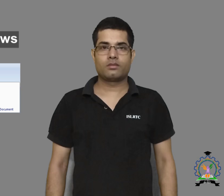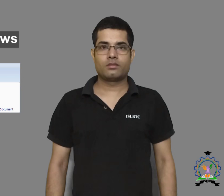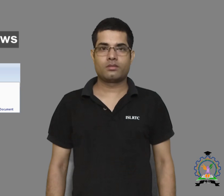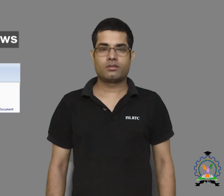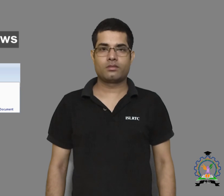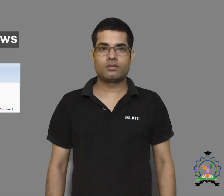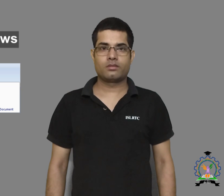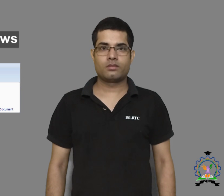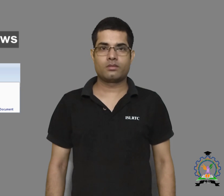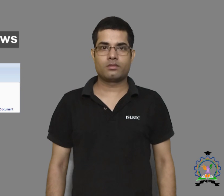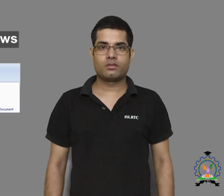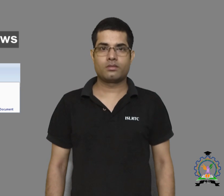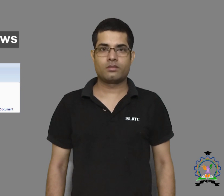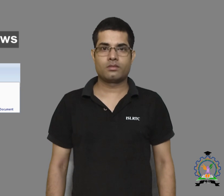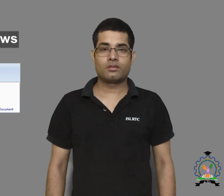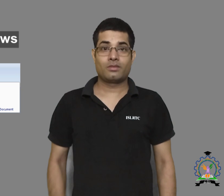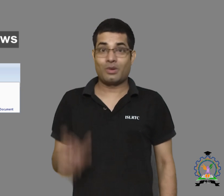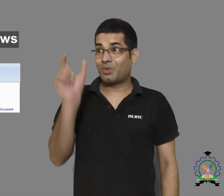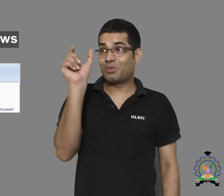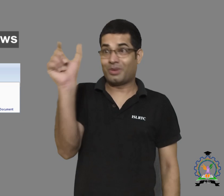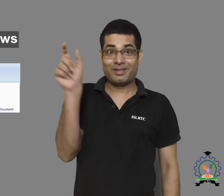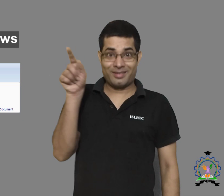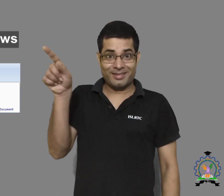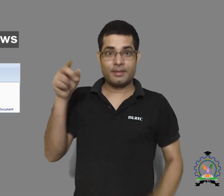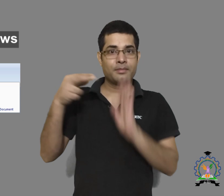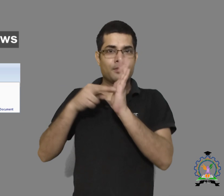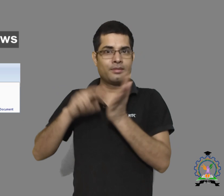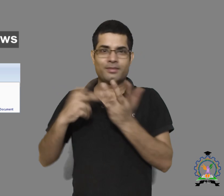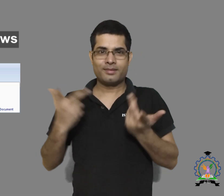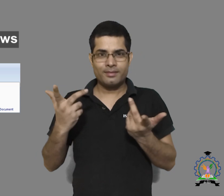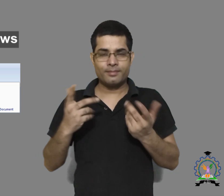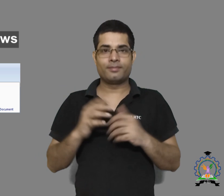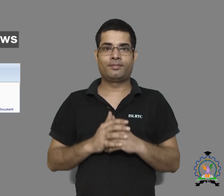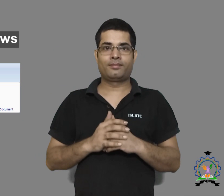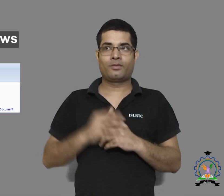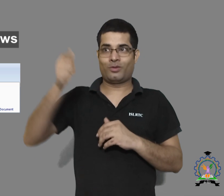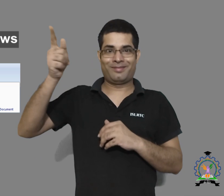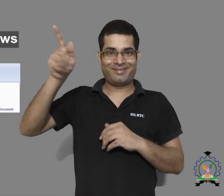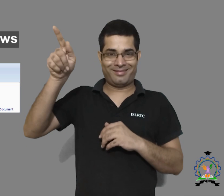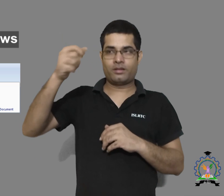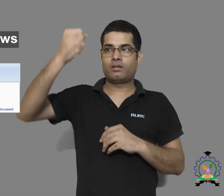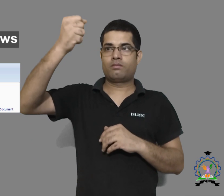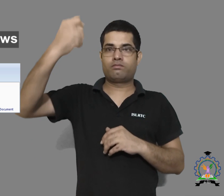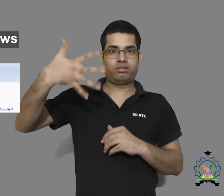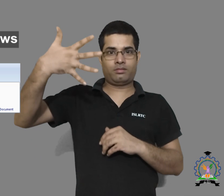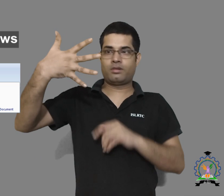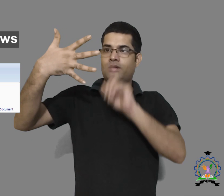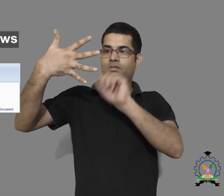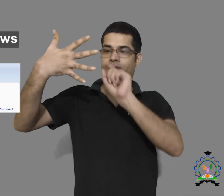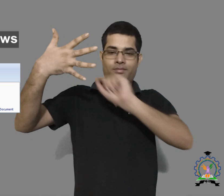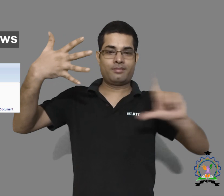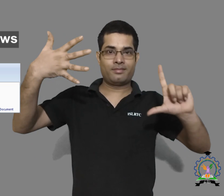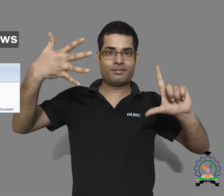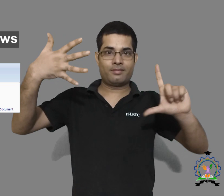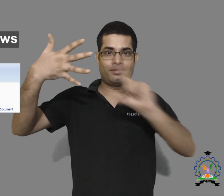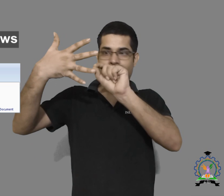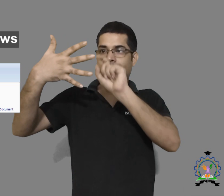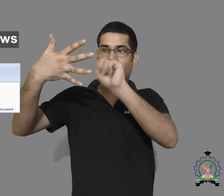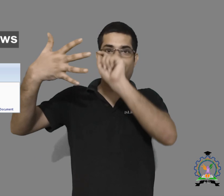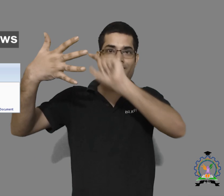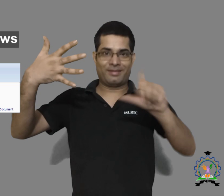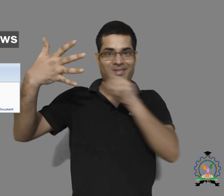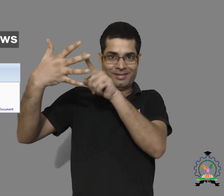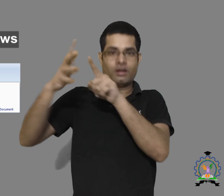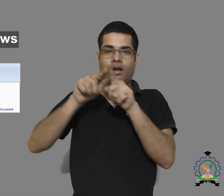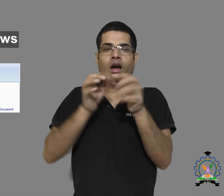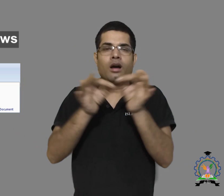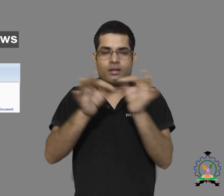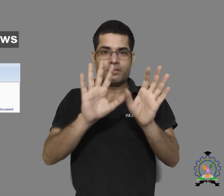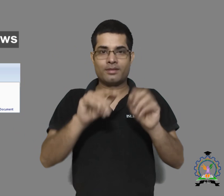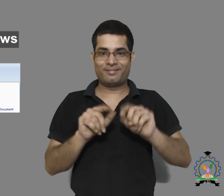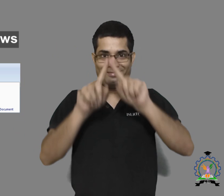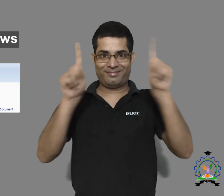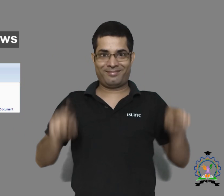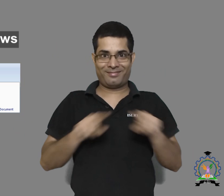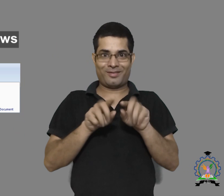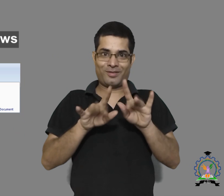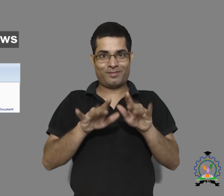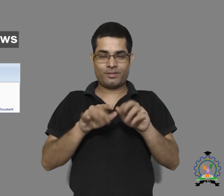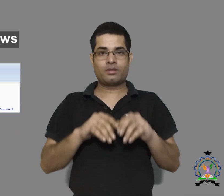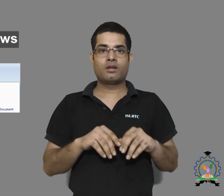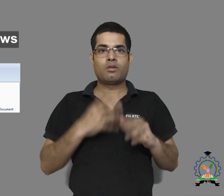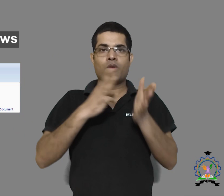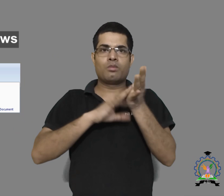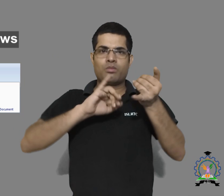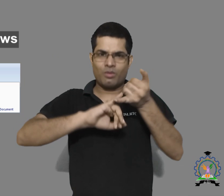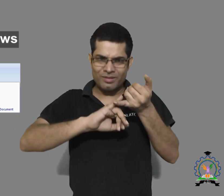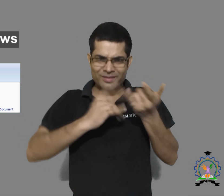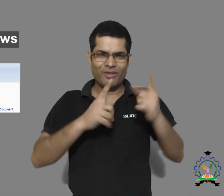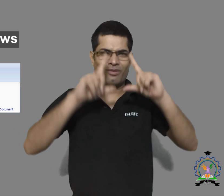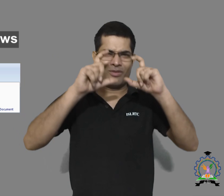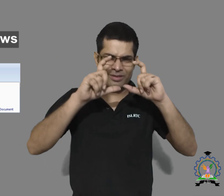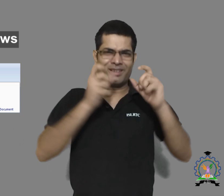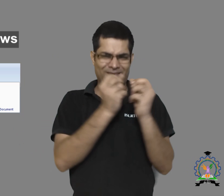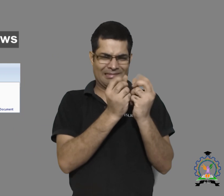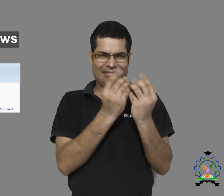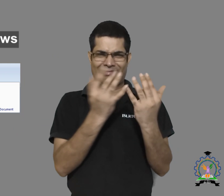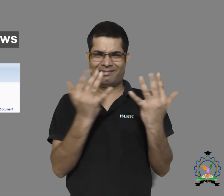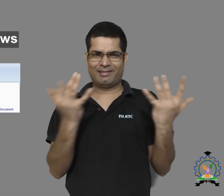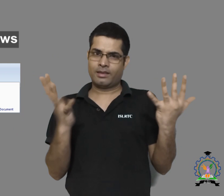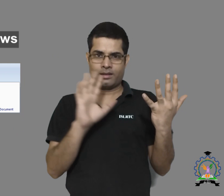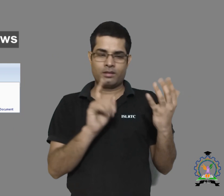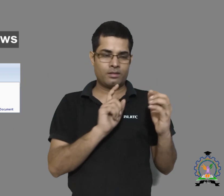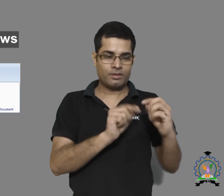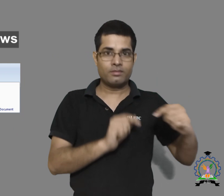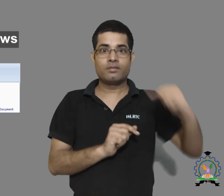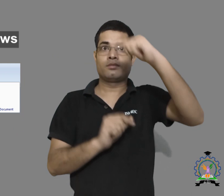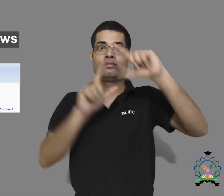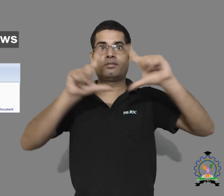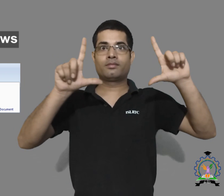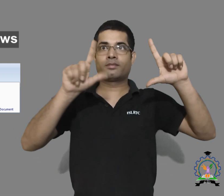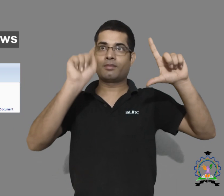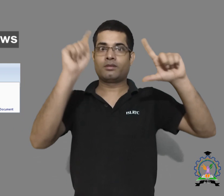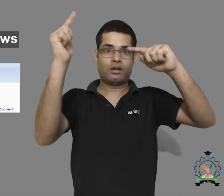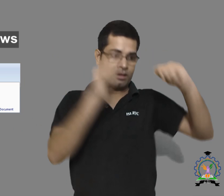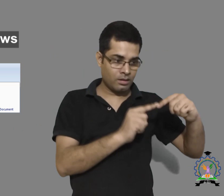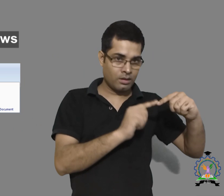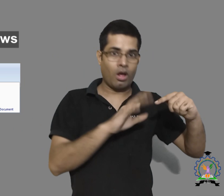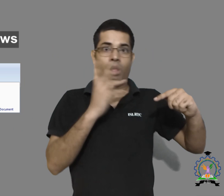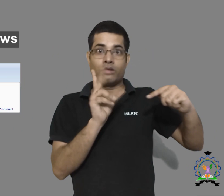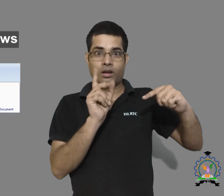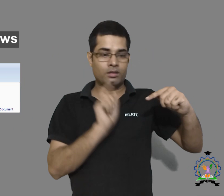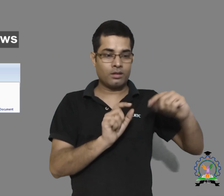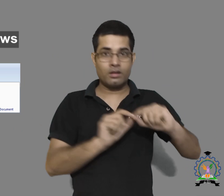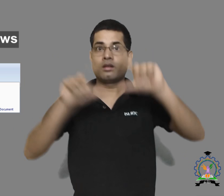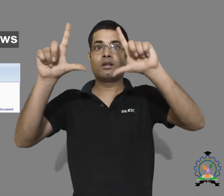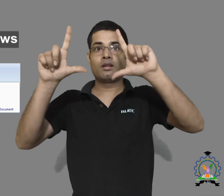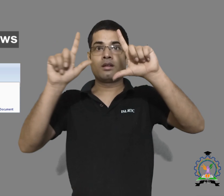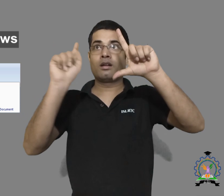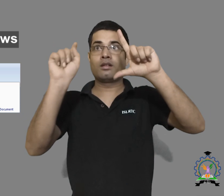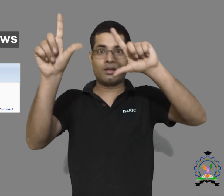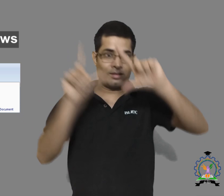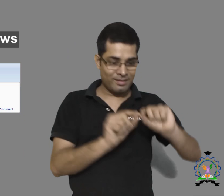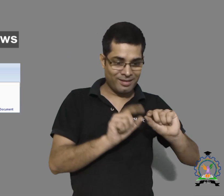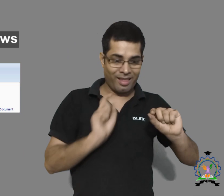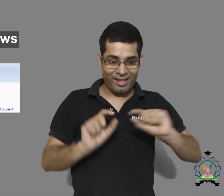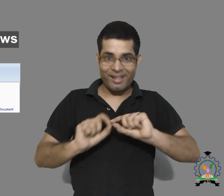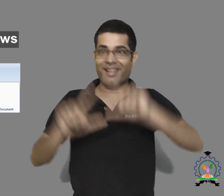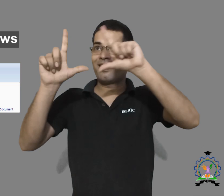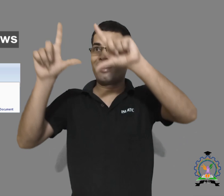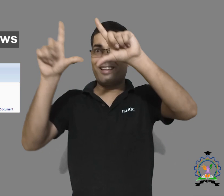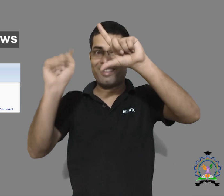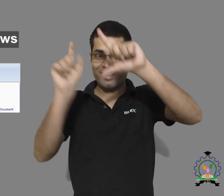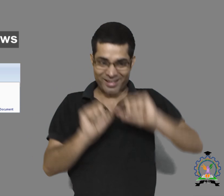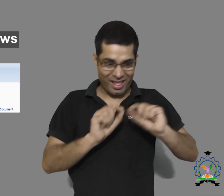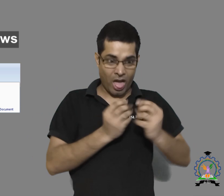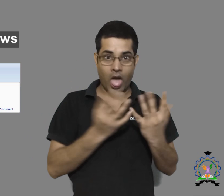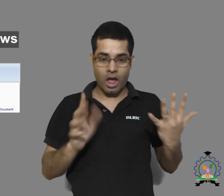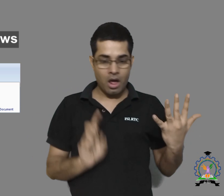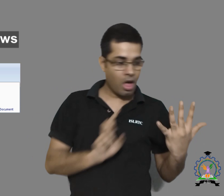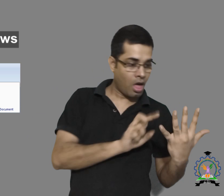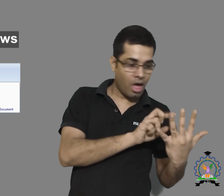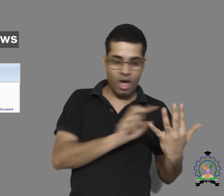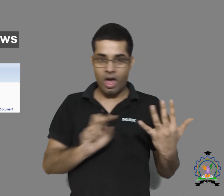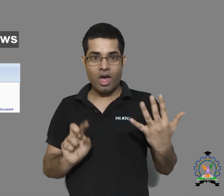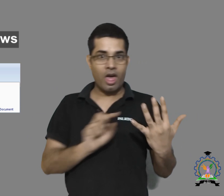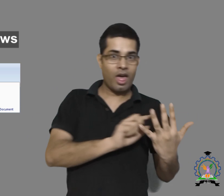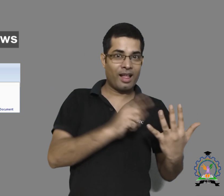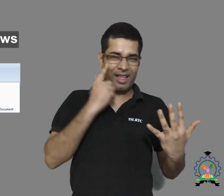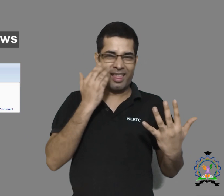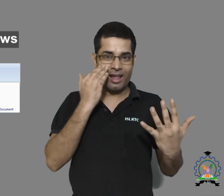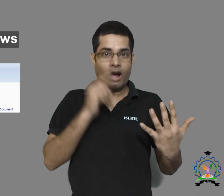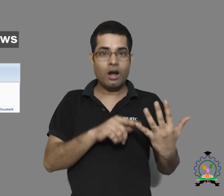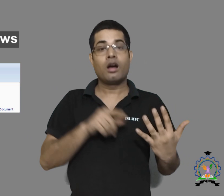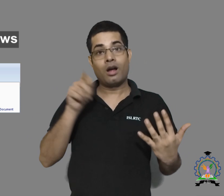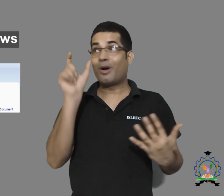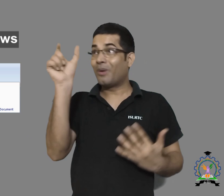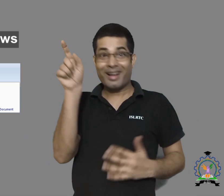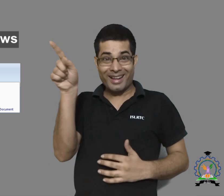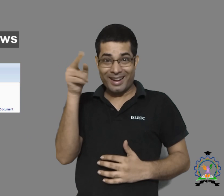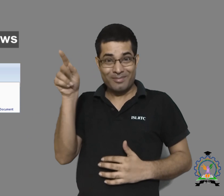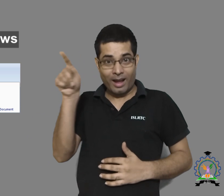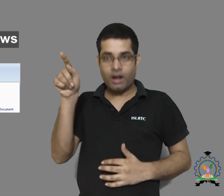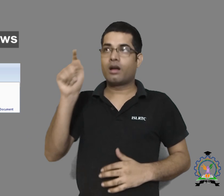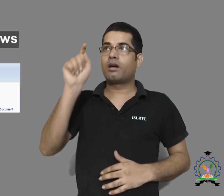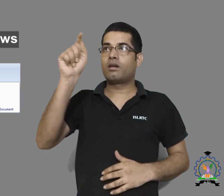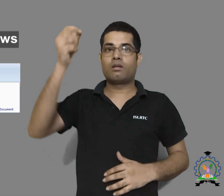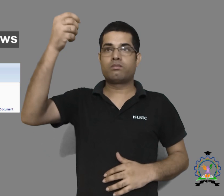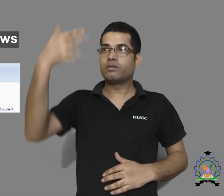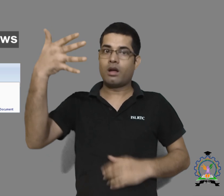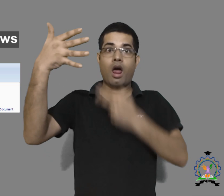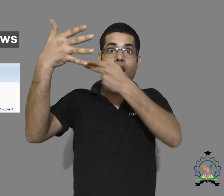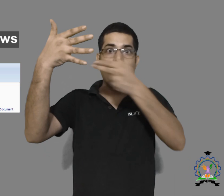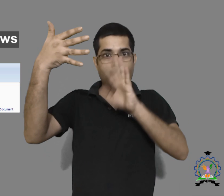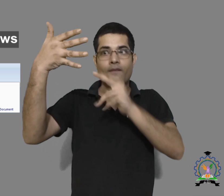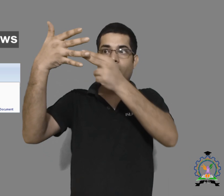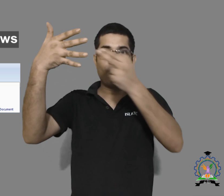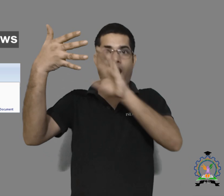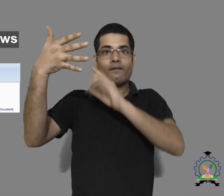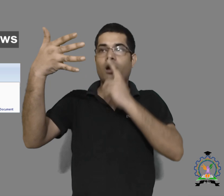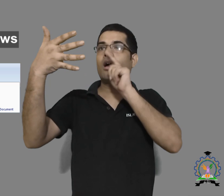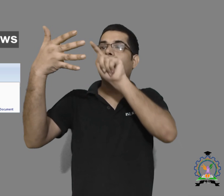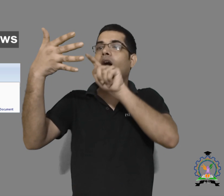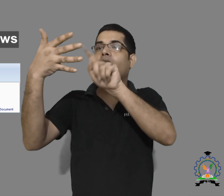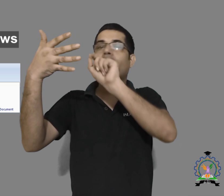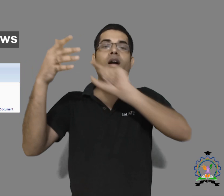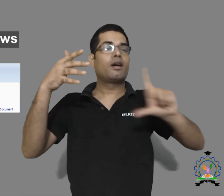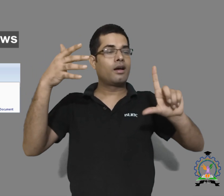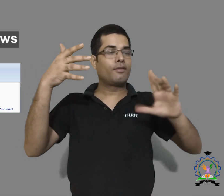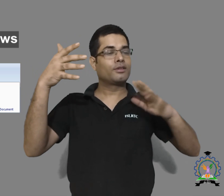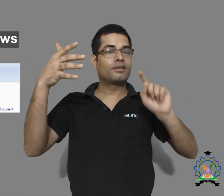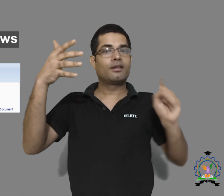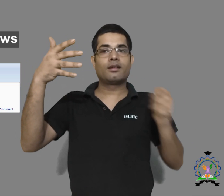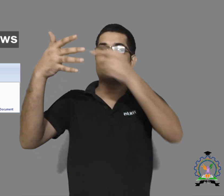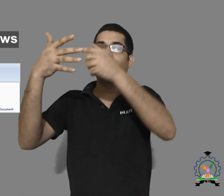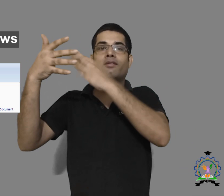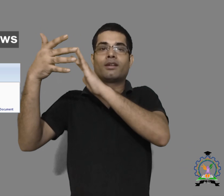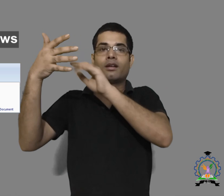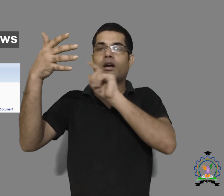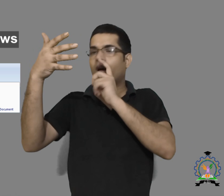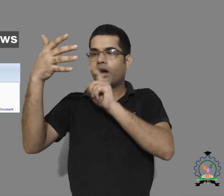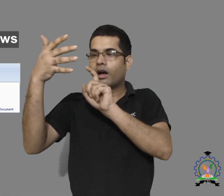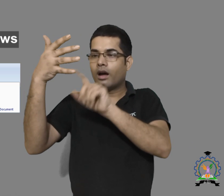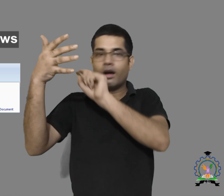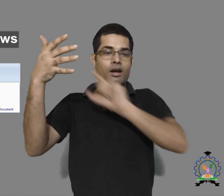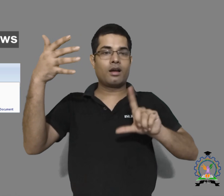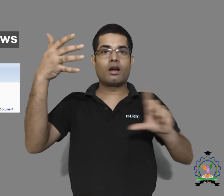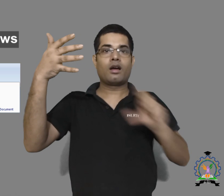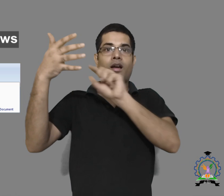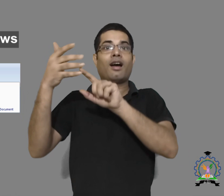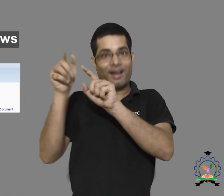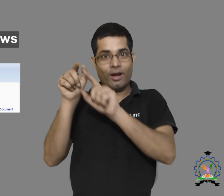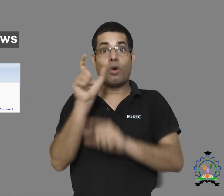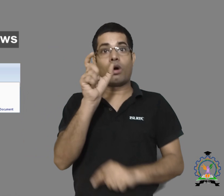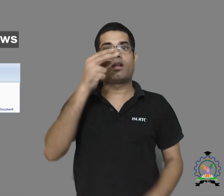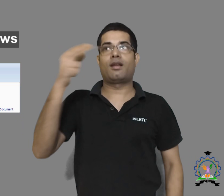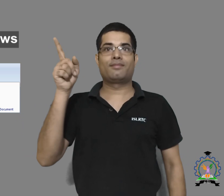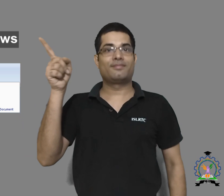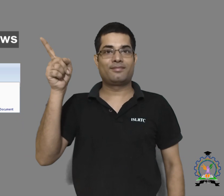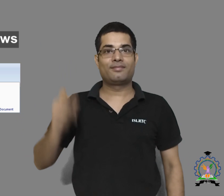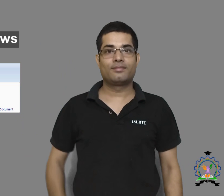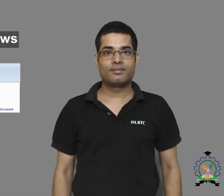Switch Windows